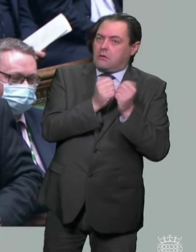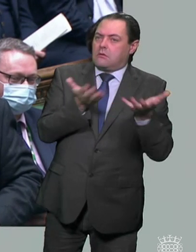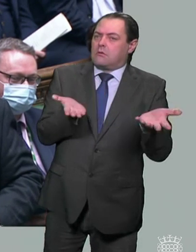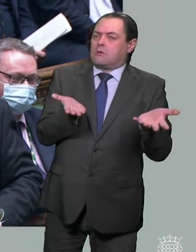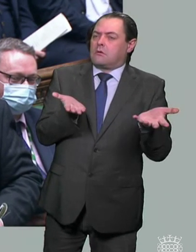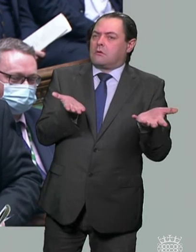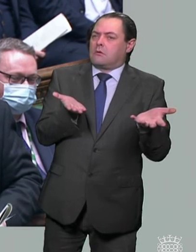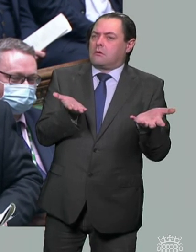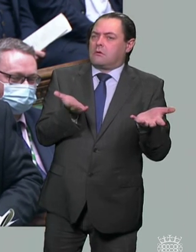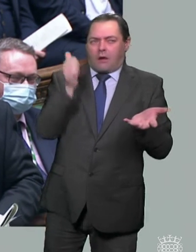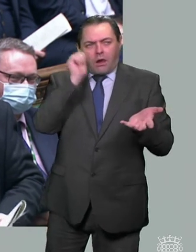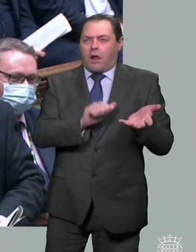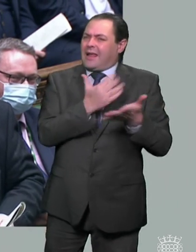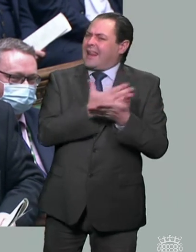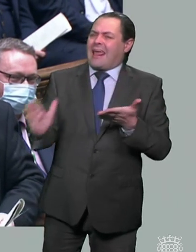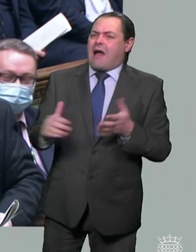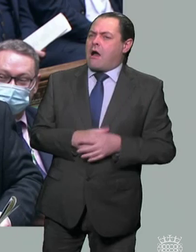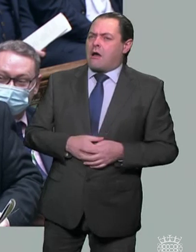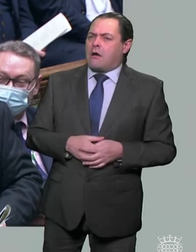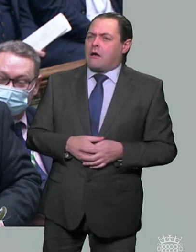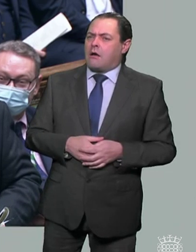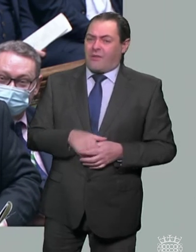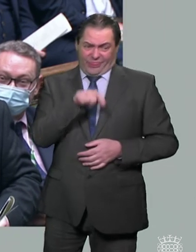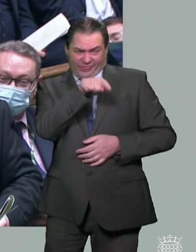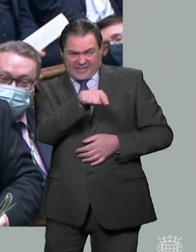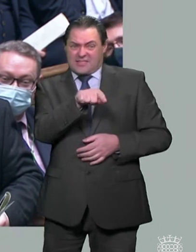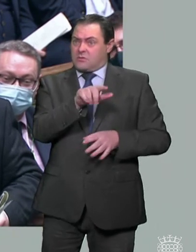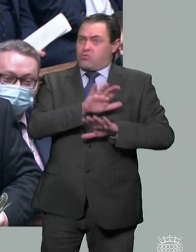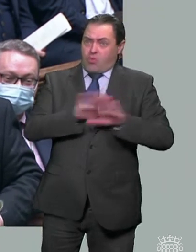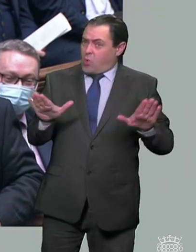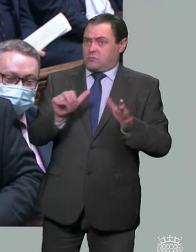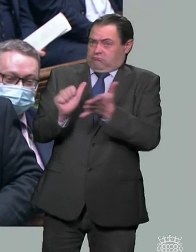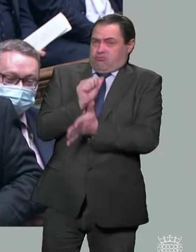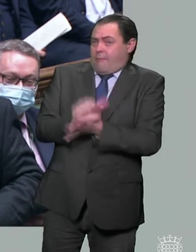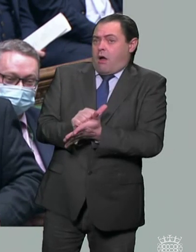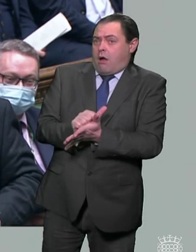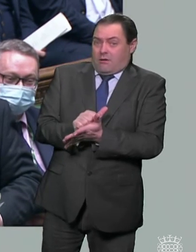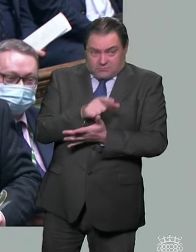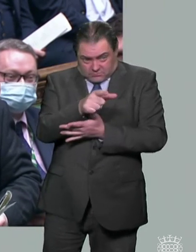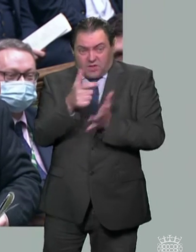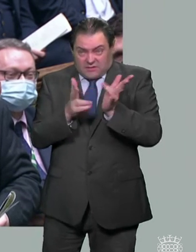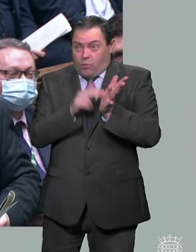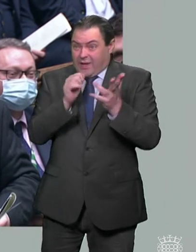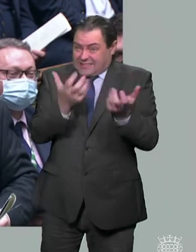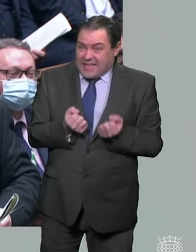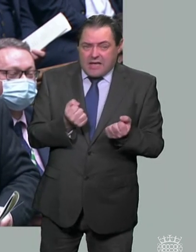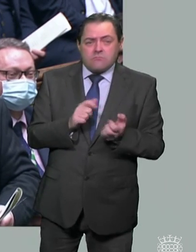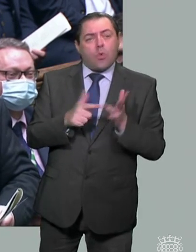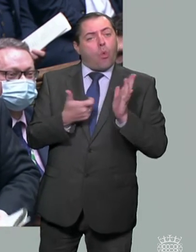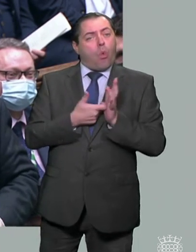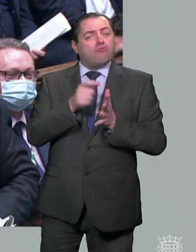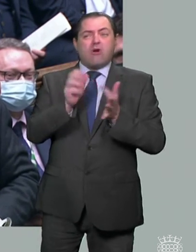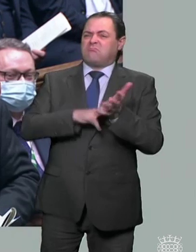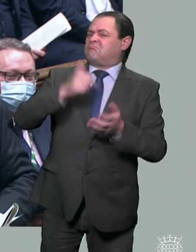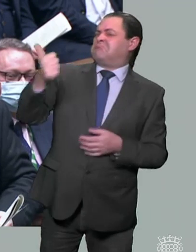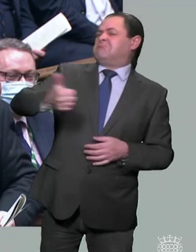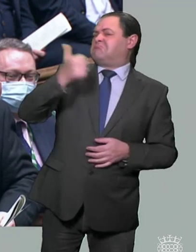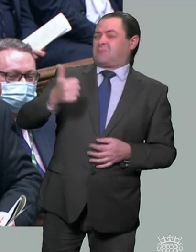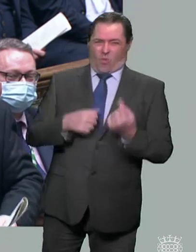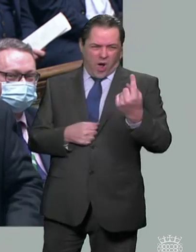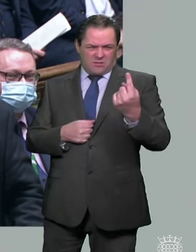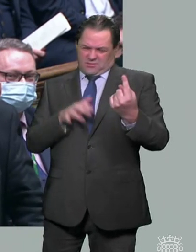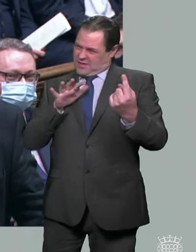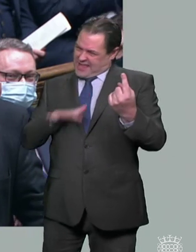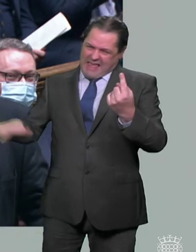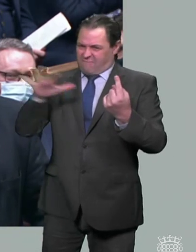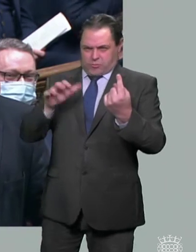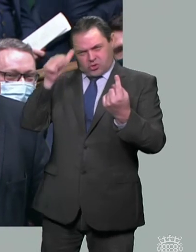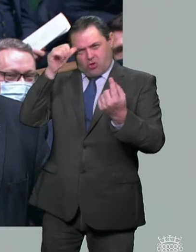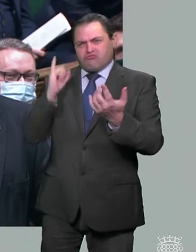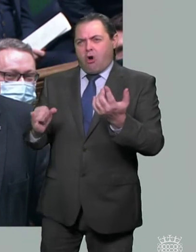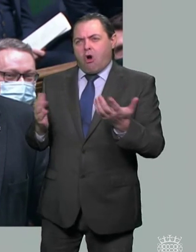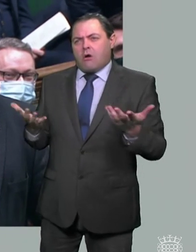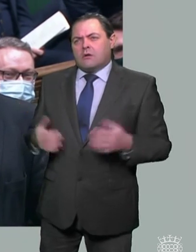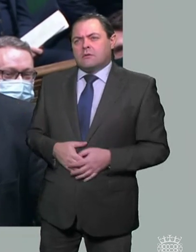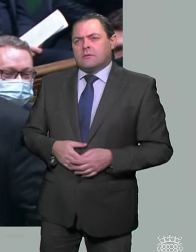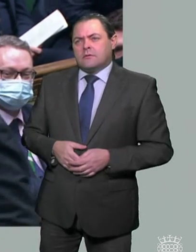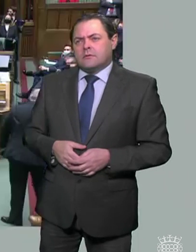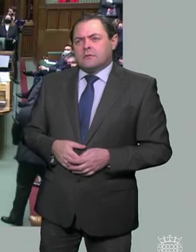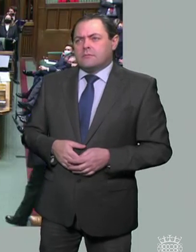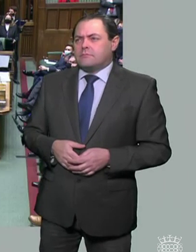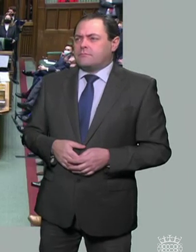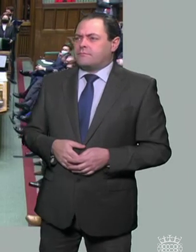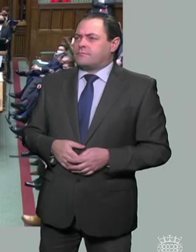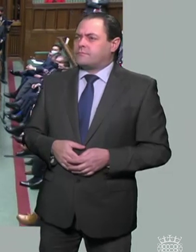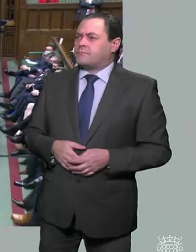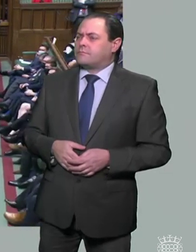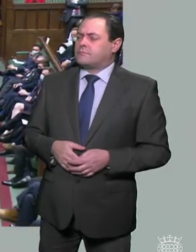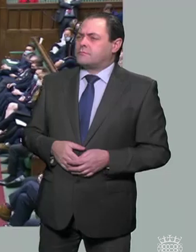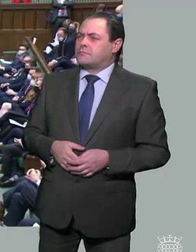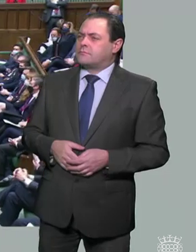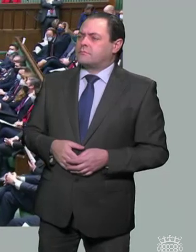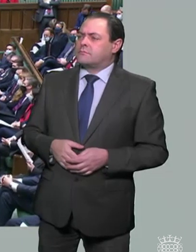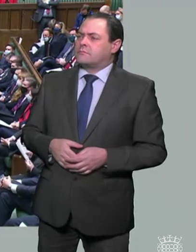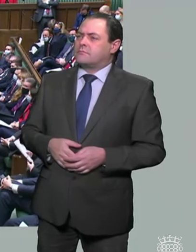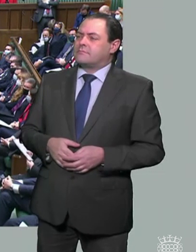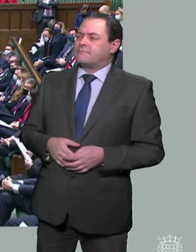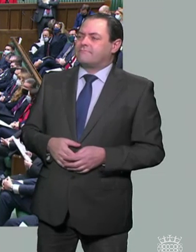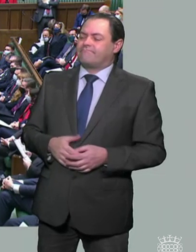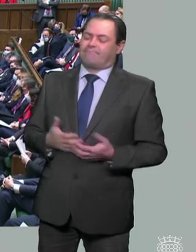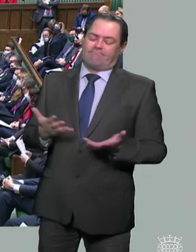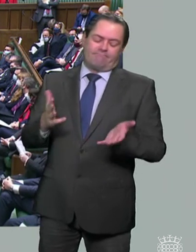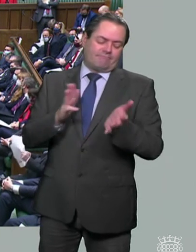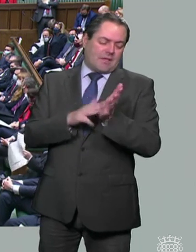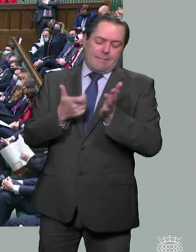Will this Government finally accept that this is corruption, or is the Prime Minister the only person in the country who has the brass neck to argue that it was all one big coincidence?